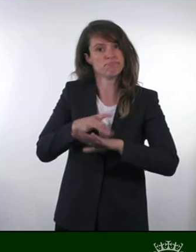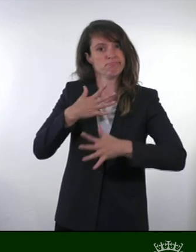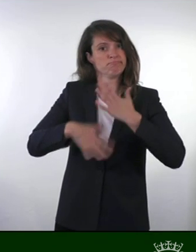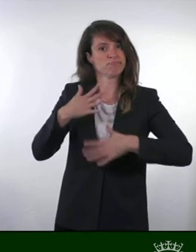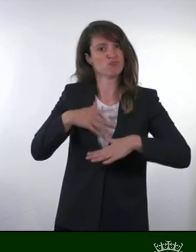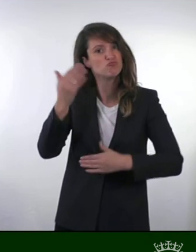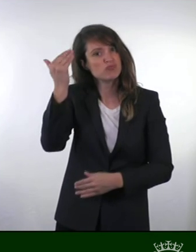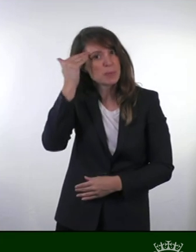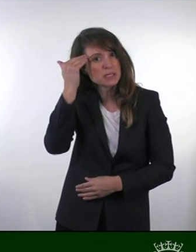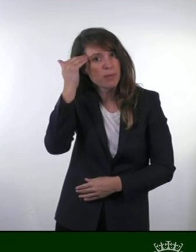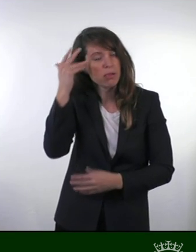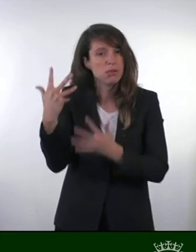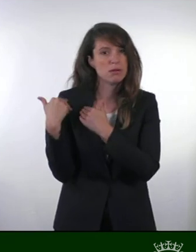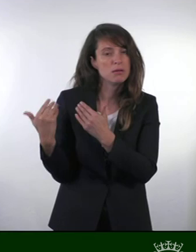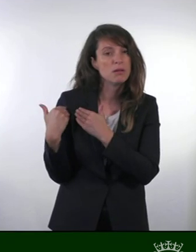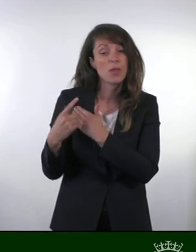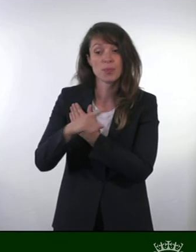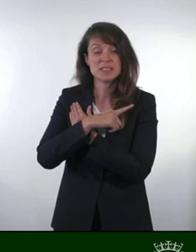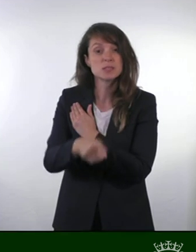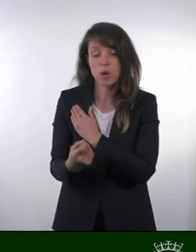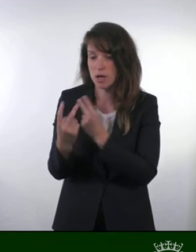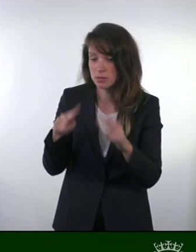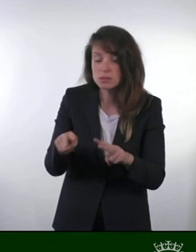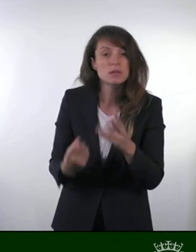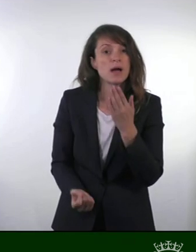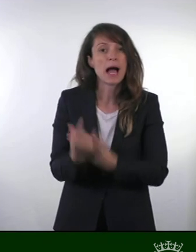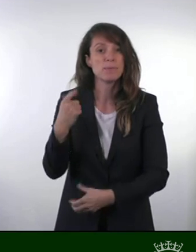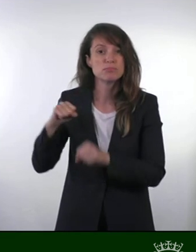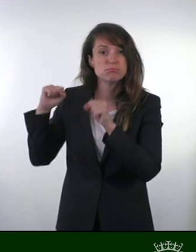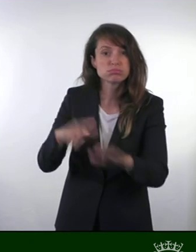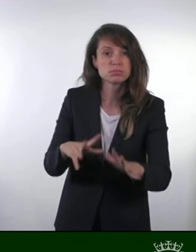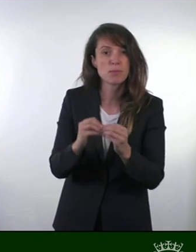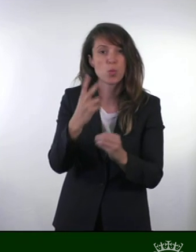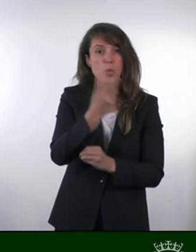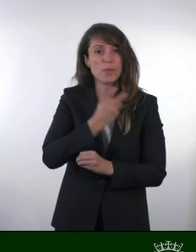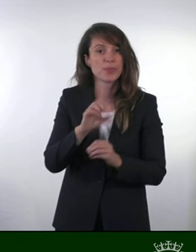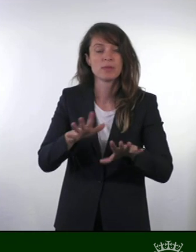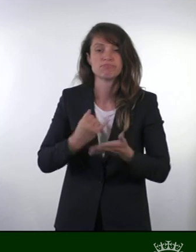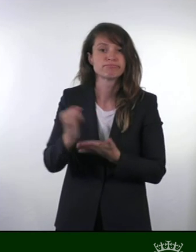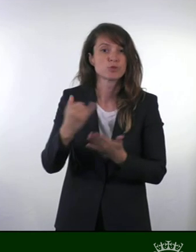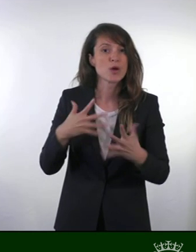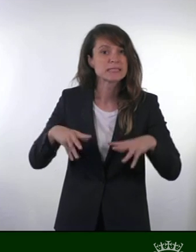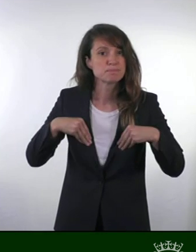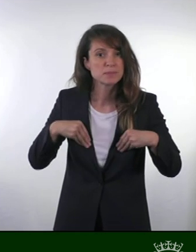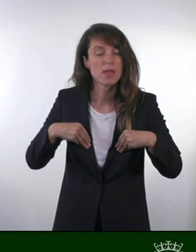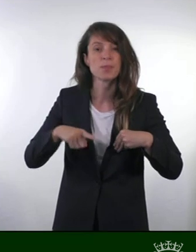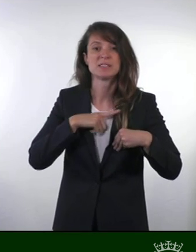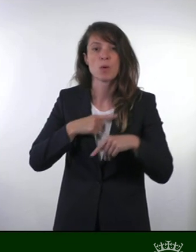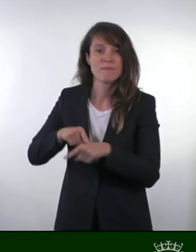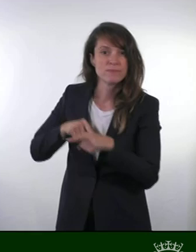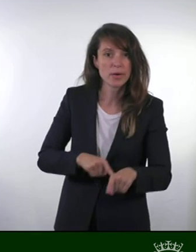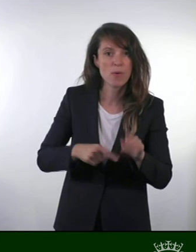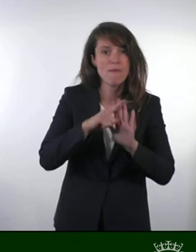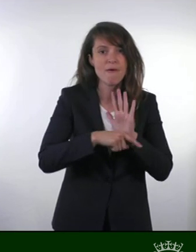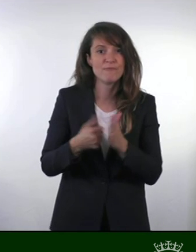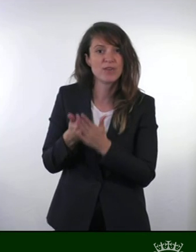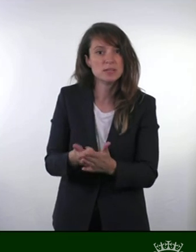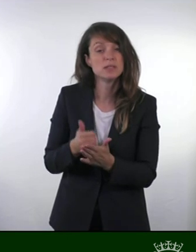That is why the scenes in Bournemouth were completely unacceptable and it is why we stick to the advice that we have given.